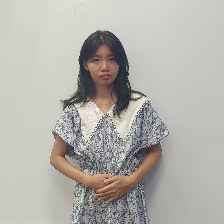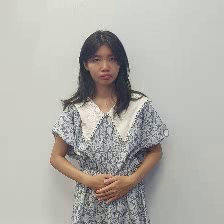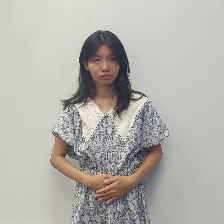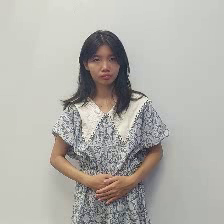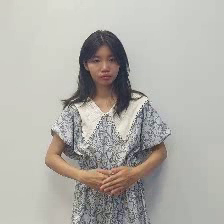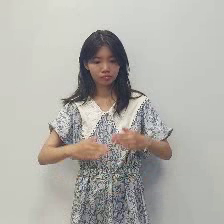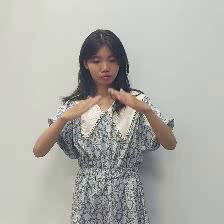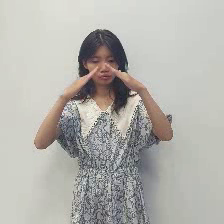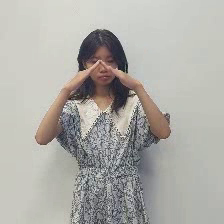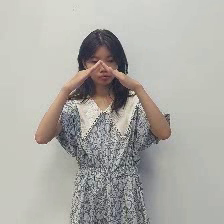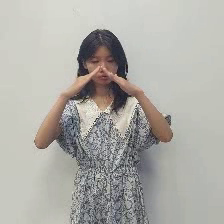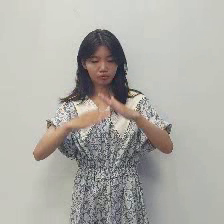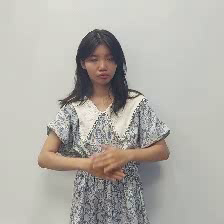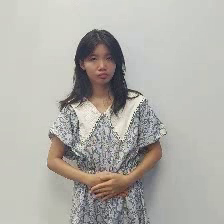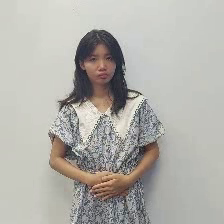Nhà